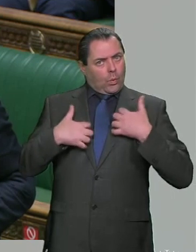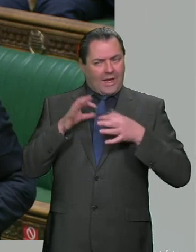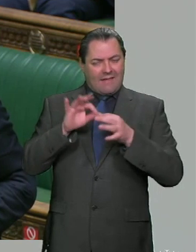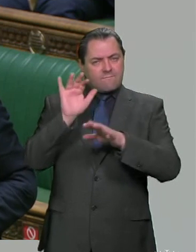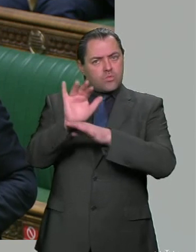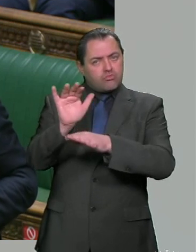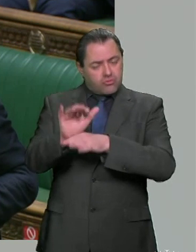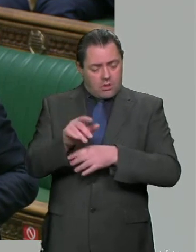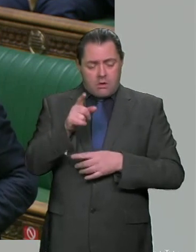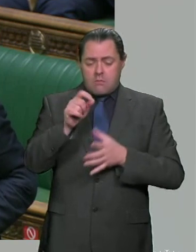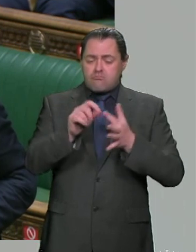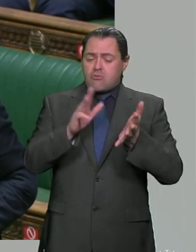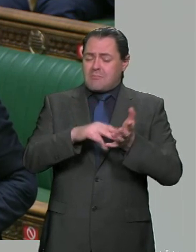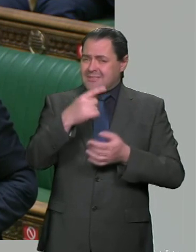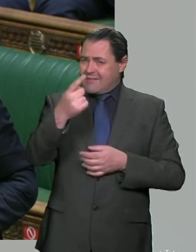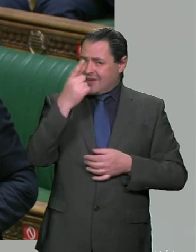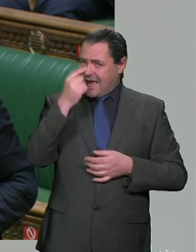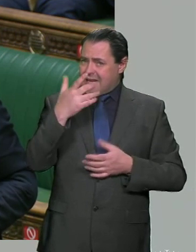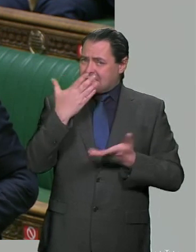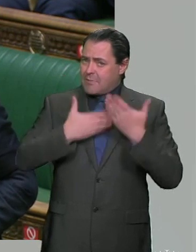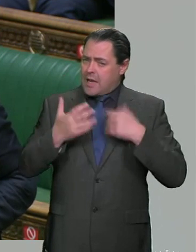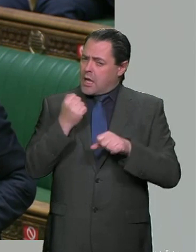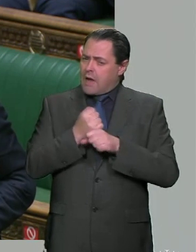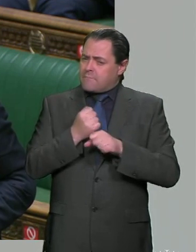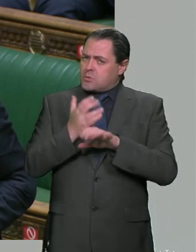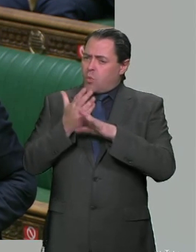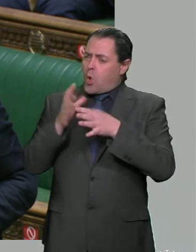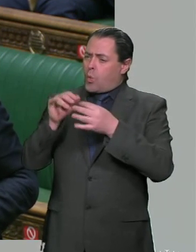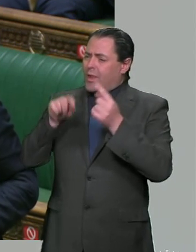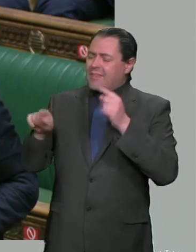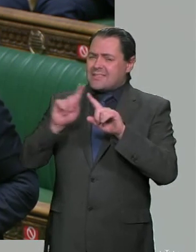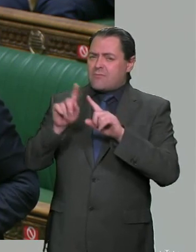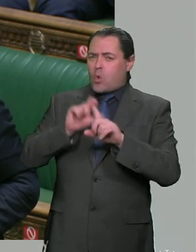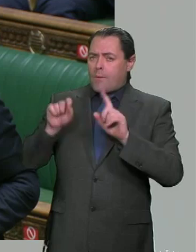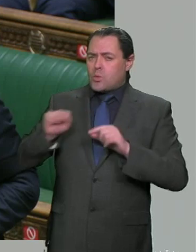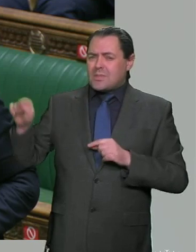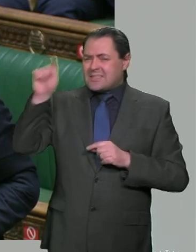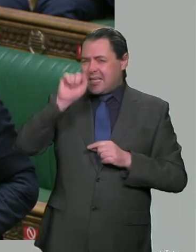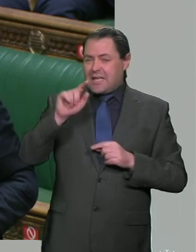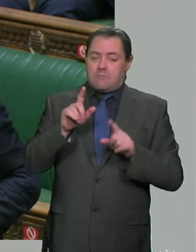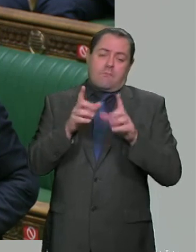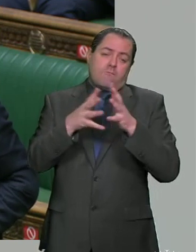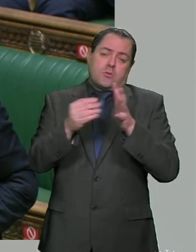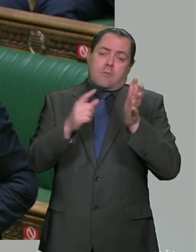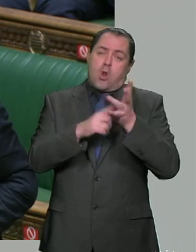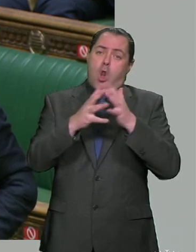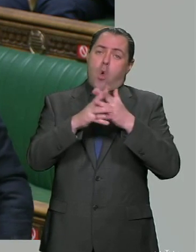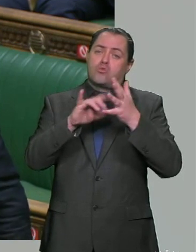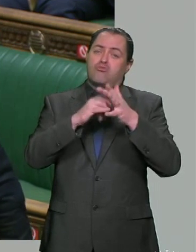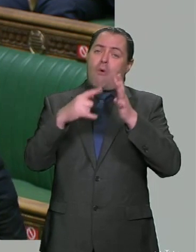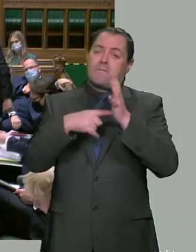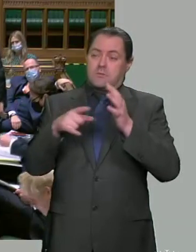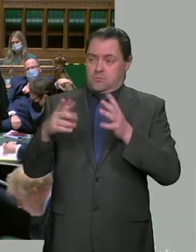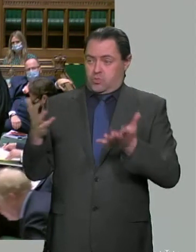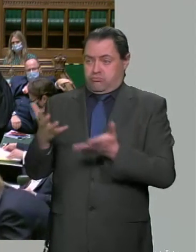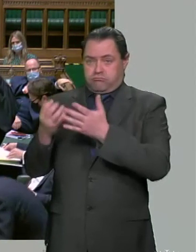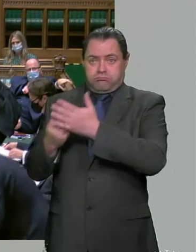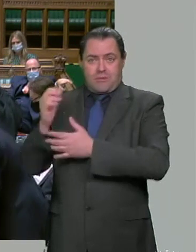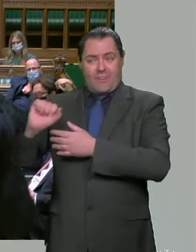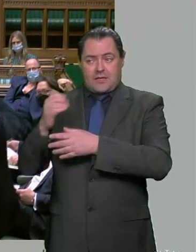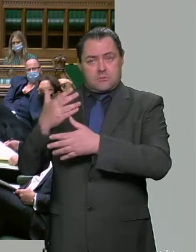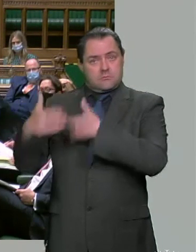Is the Prime Minister able to say how the Government will work with fishing communities, such as that in Lowestoft, to revive the industry in East Anglia?